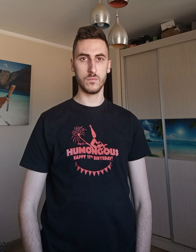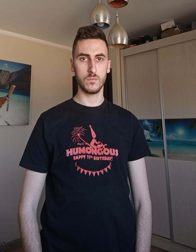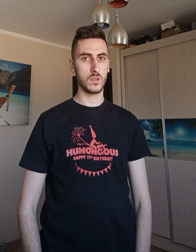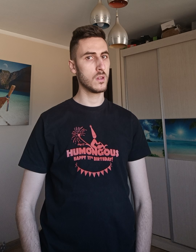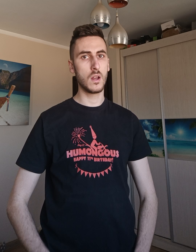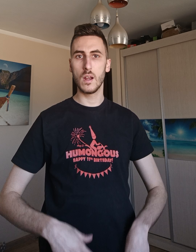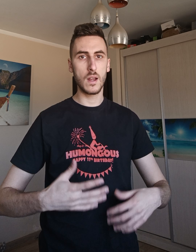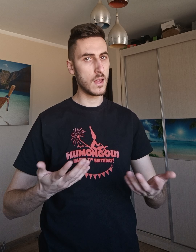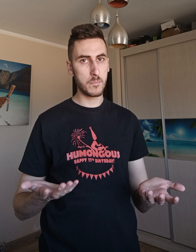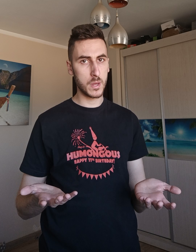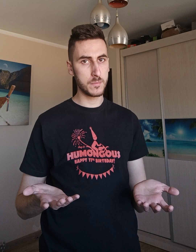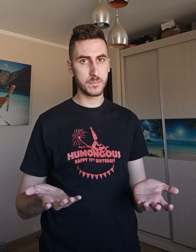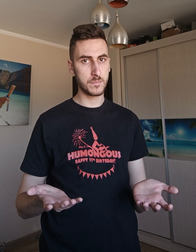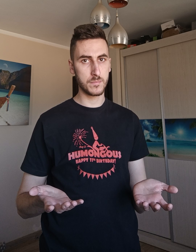למה